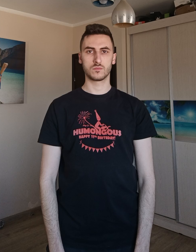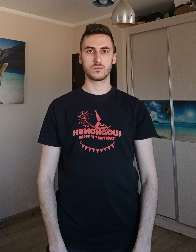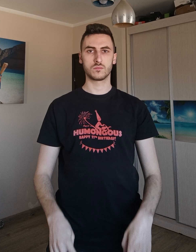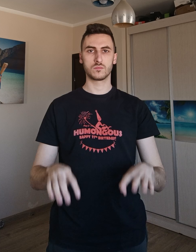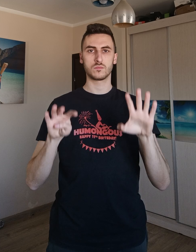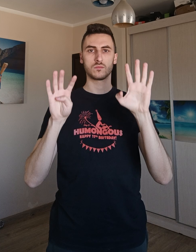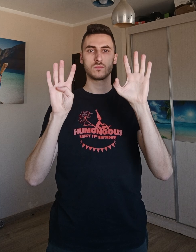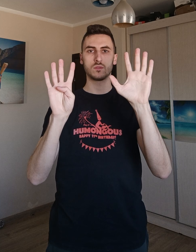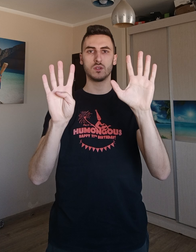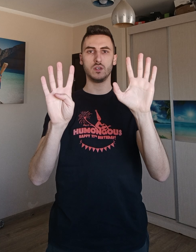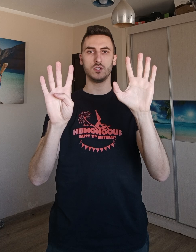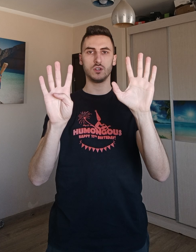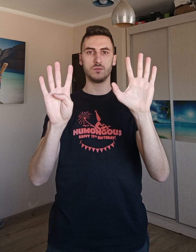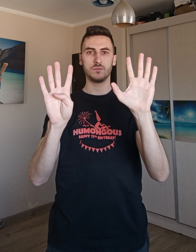תשע